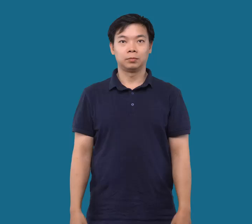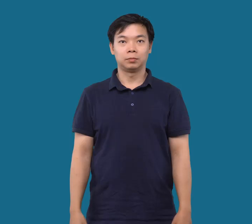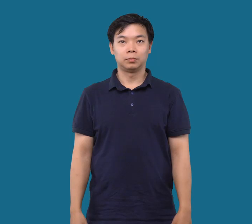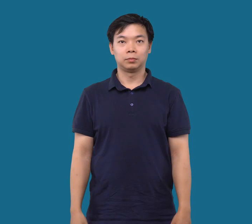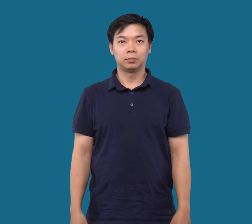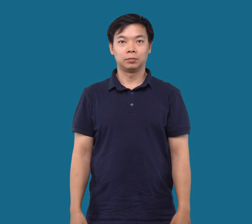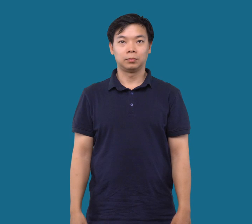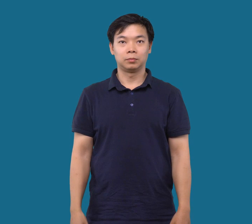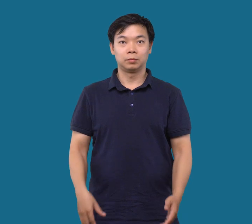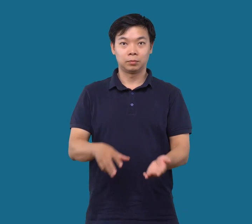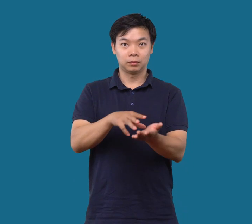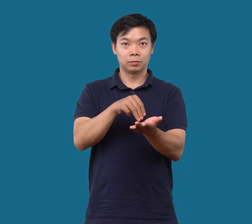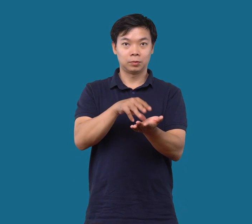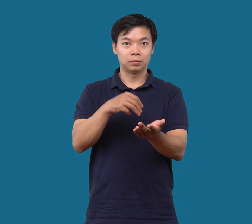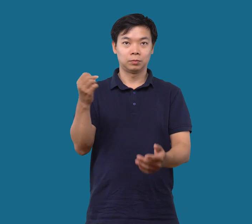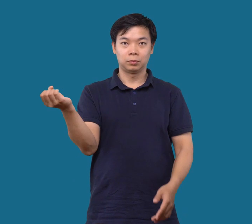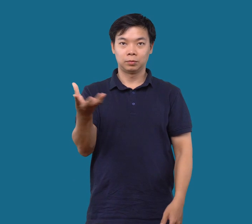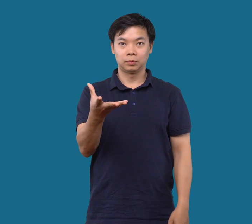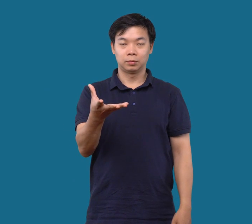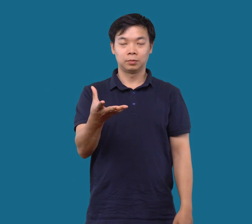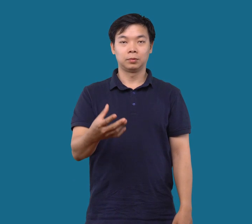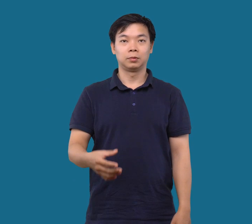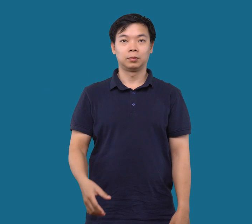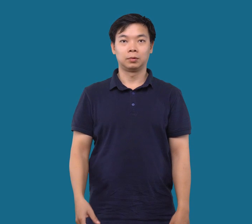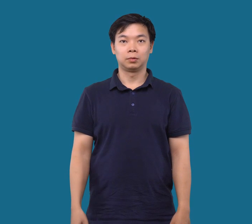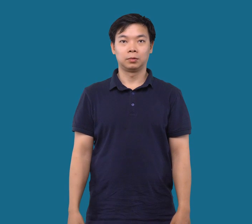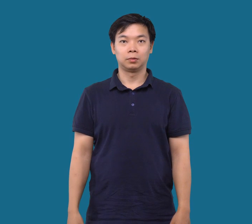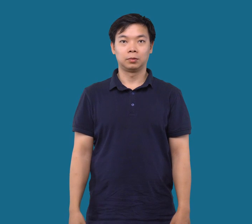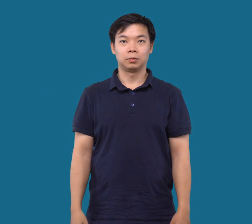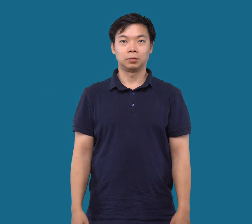môn Toán